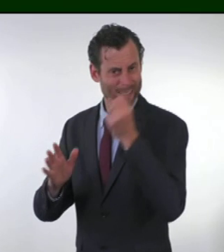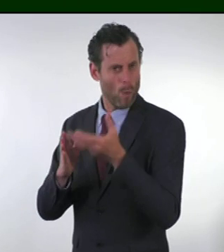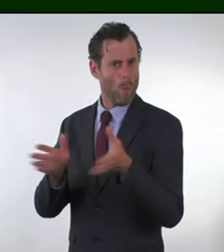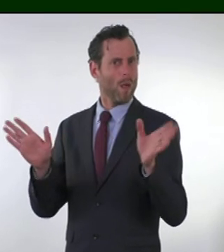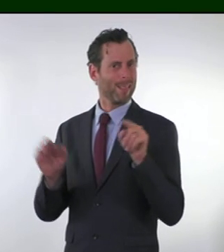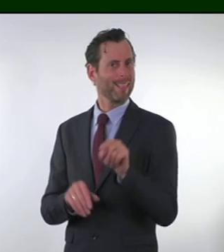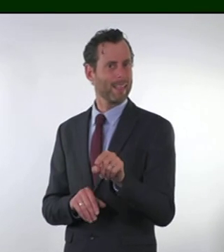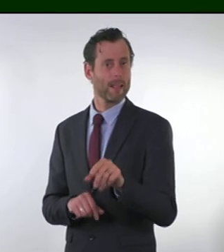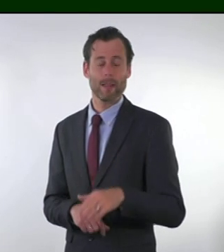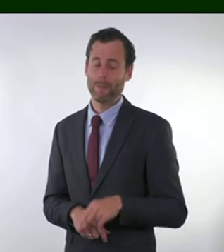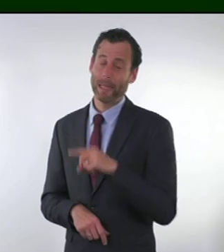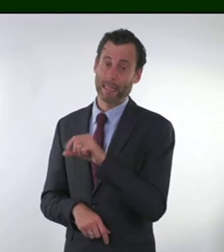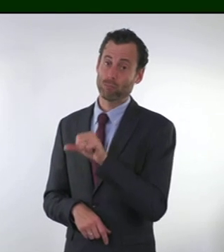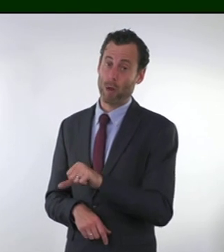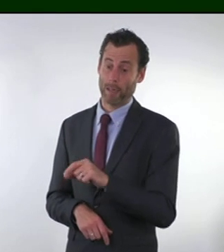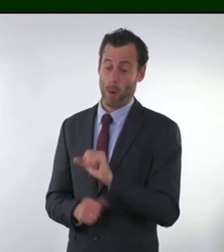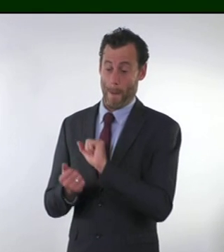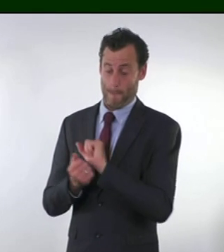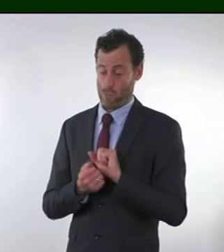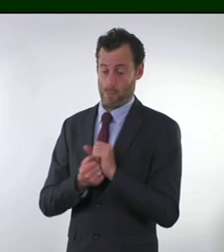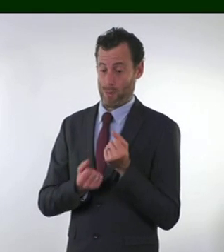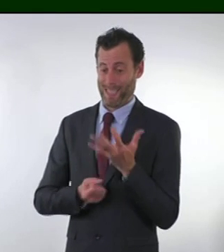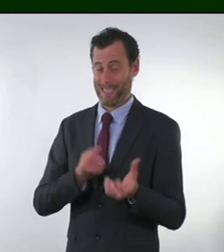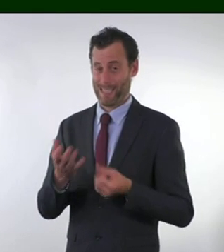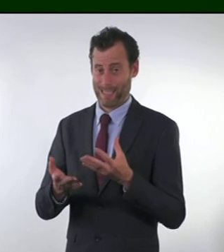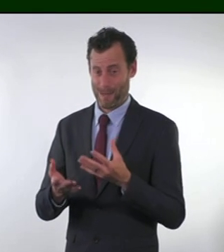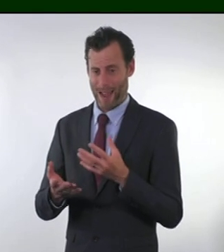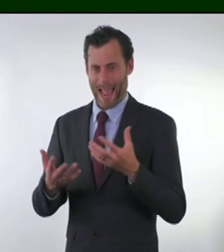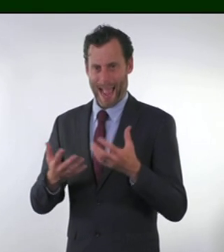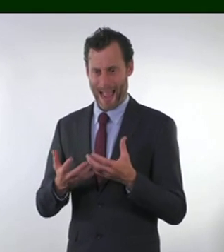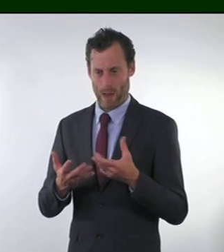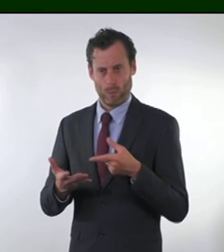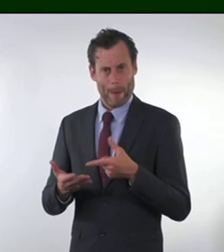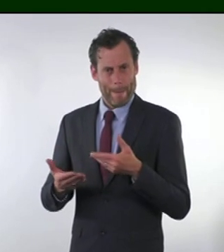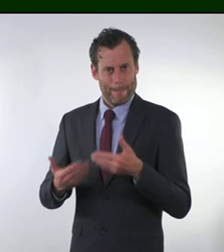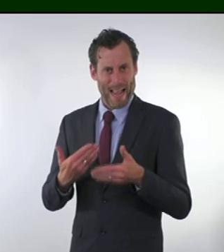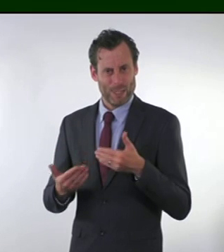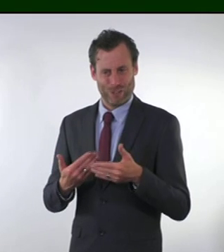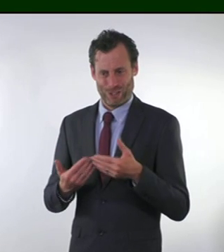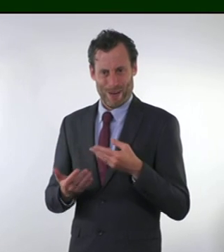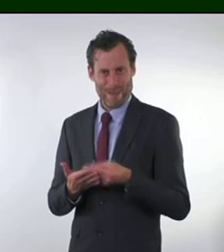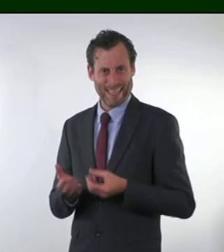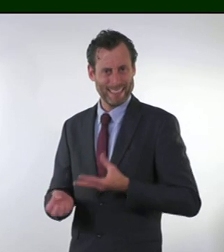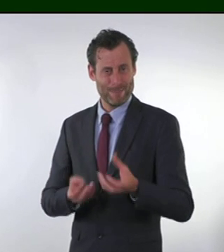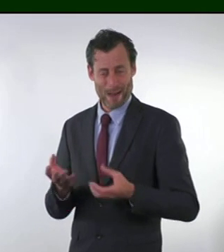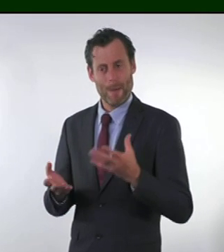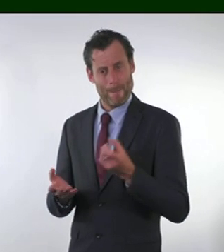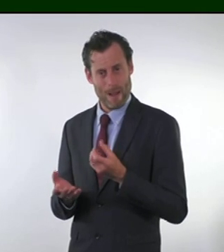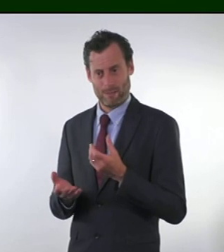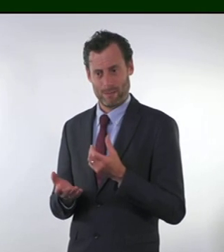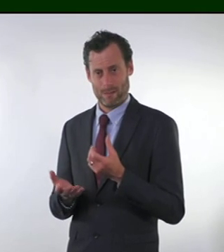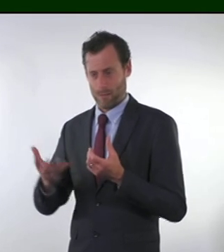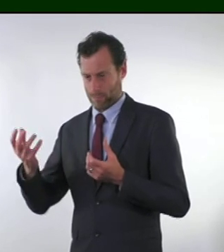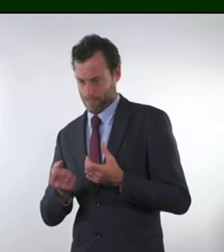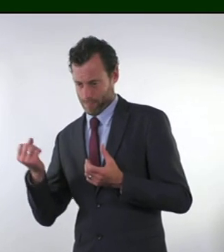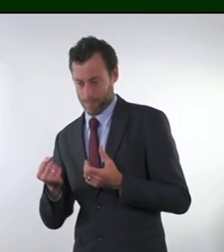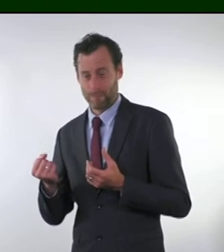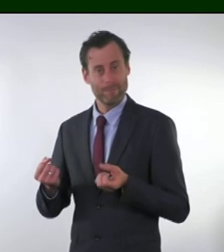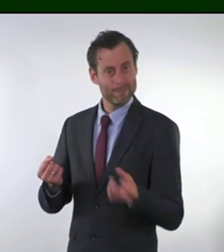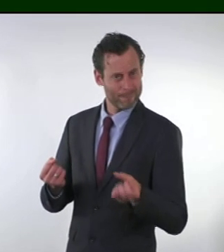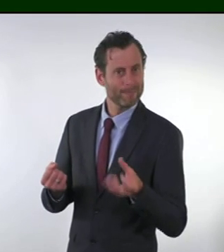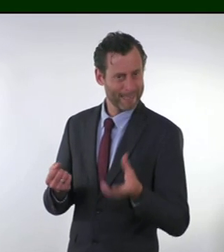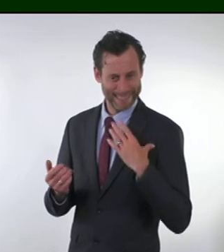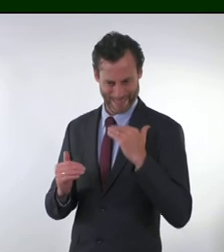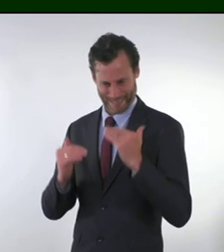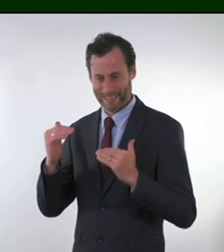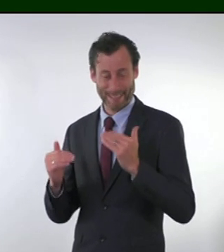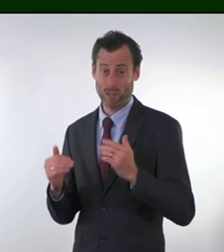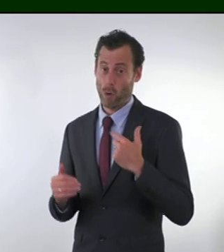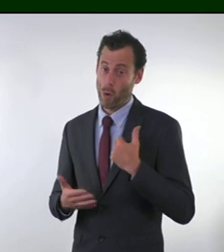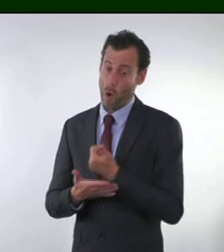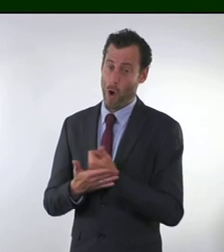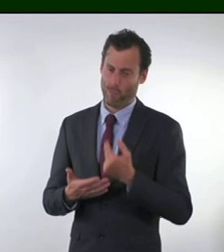He is also right to highlight the importance of sustainability in our public finances, which he knows I care about passionately and have spoken about repeatedly from these Benches.